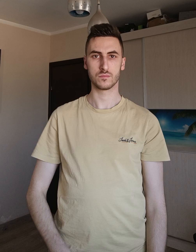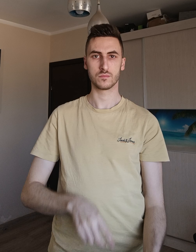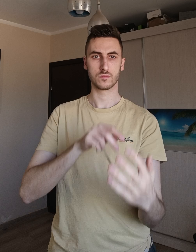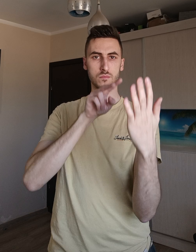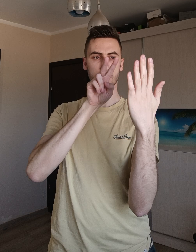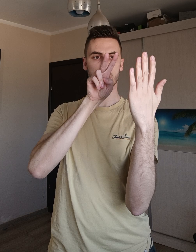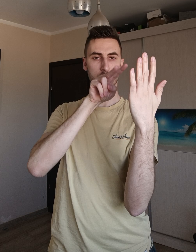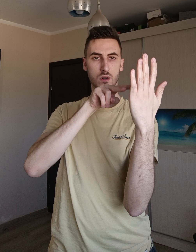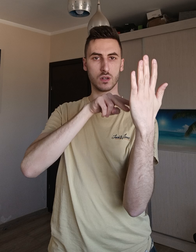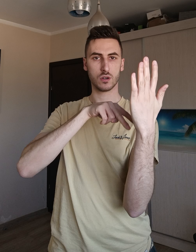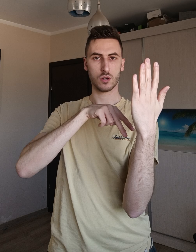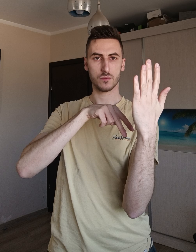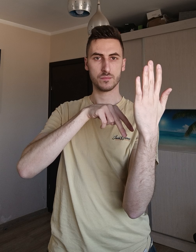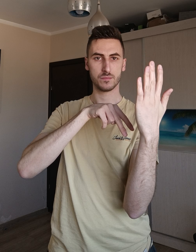לקרוא